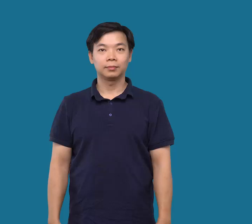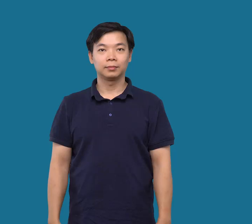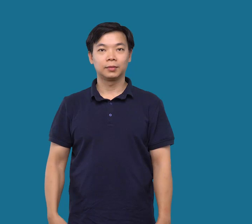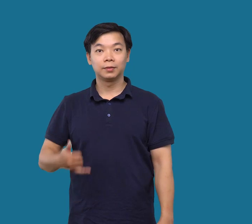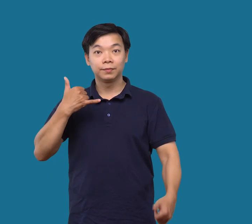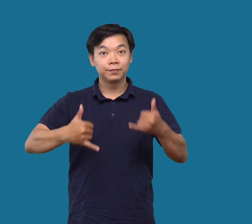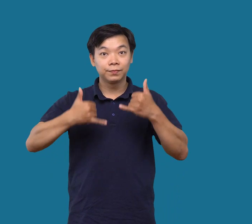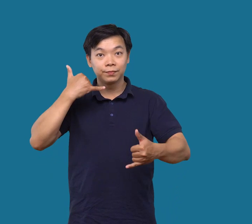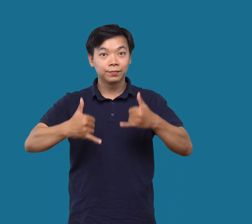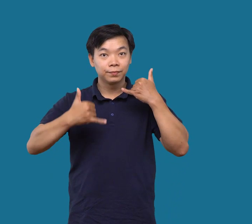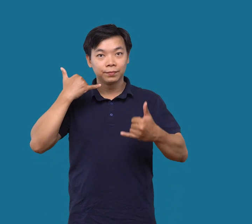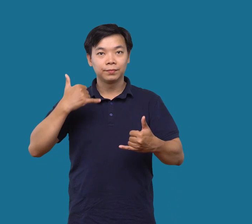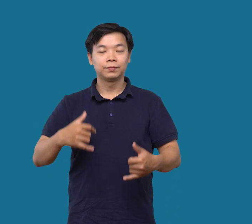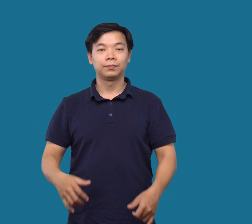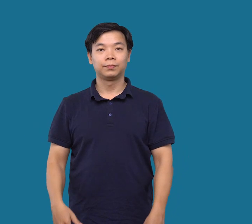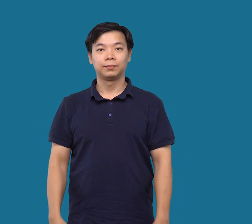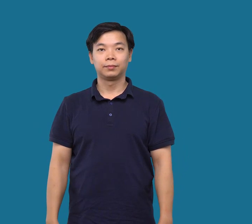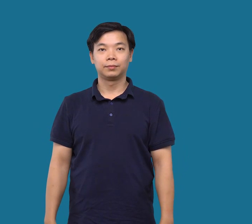phở